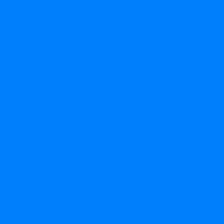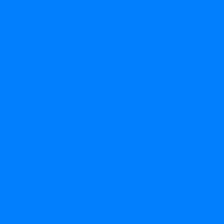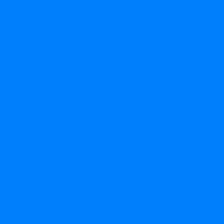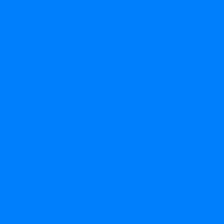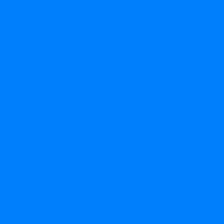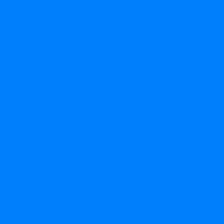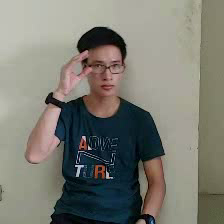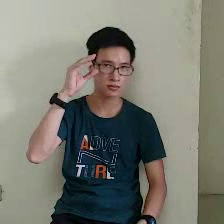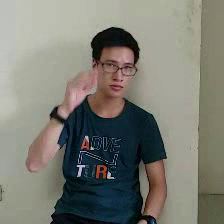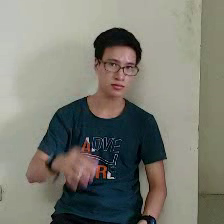Băn khoăn